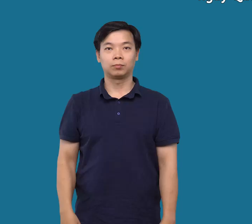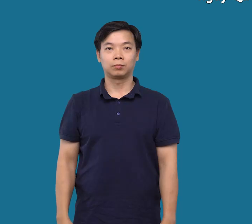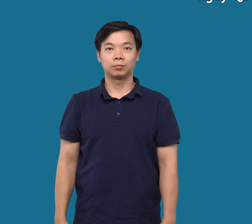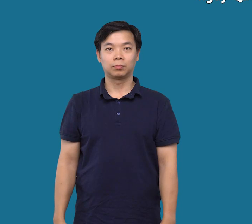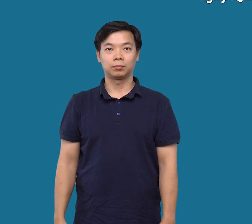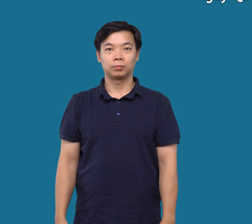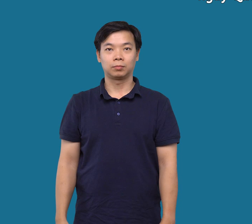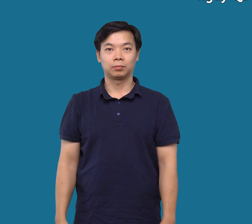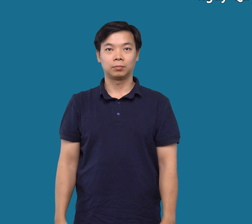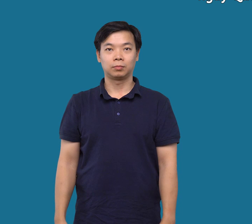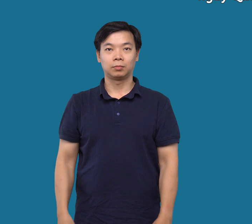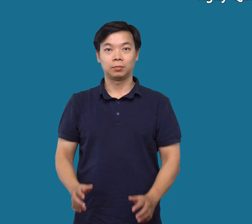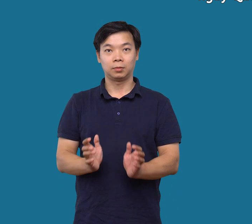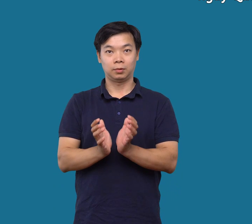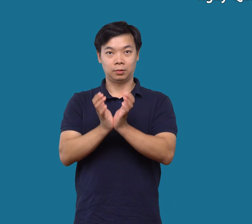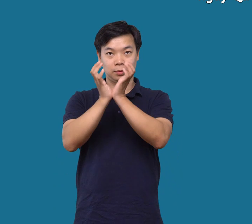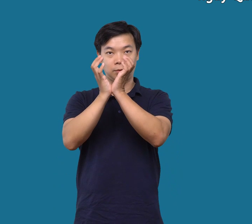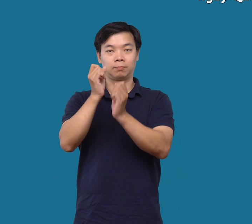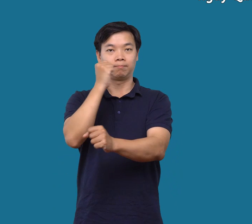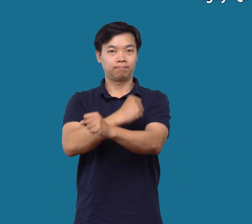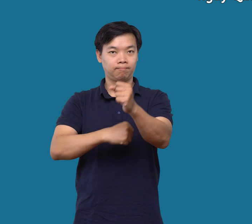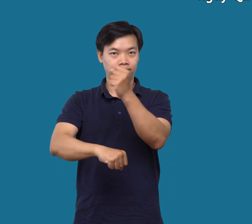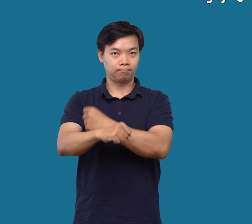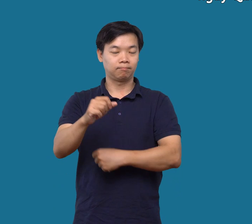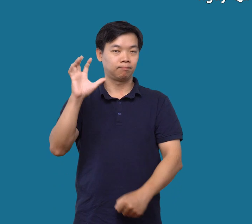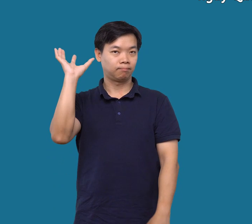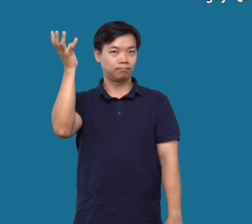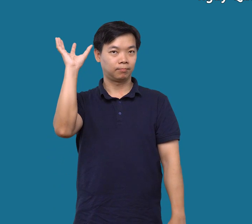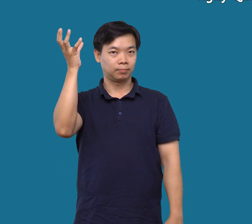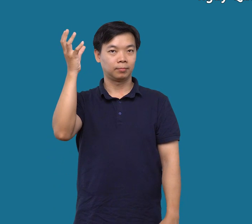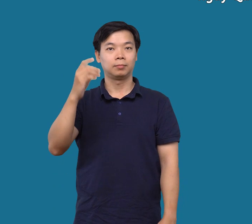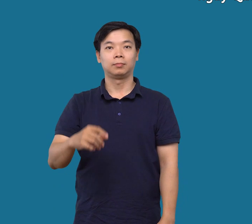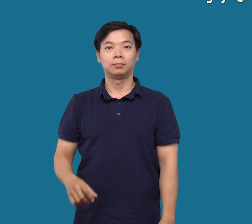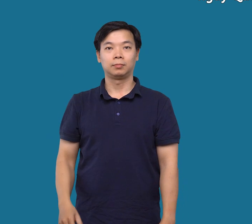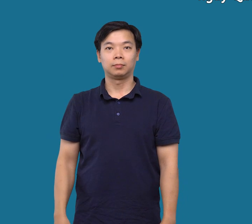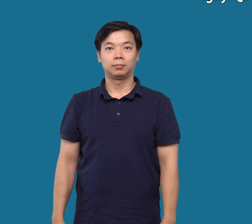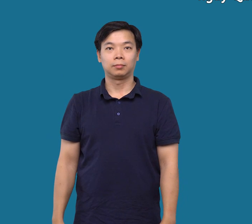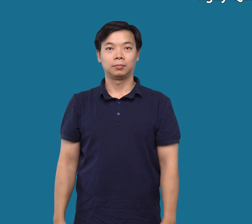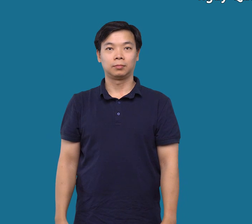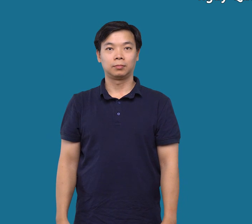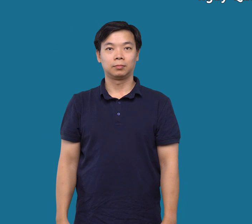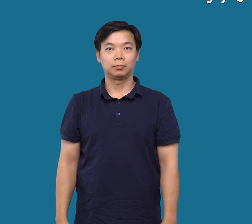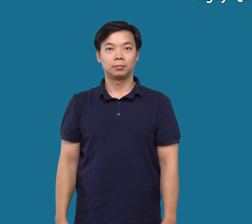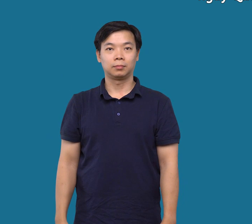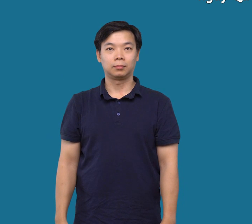ngày Quốc tế Lao động